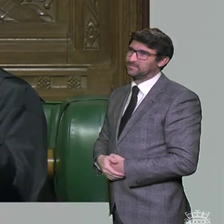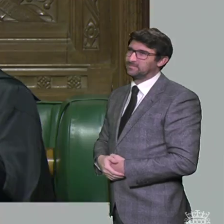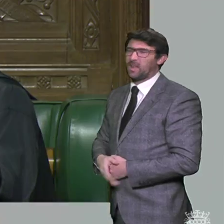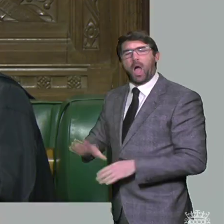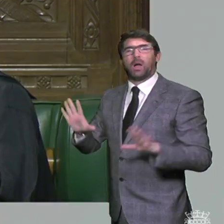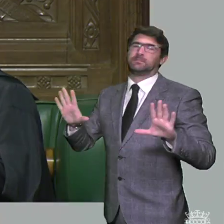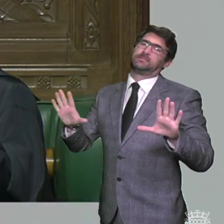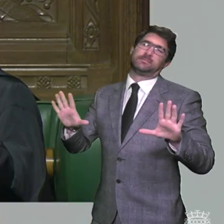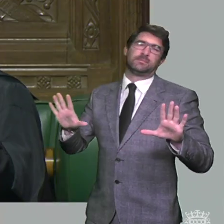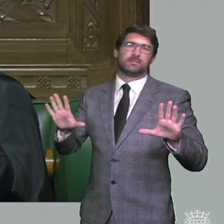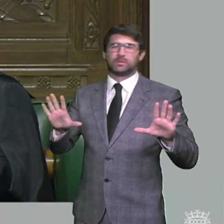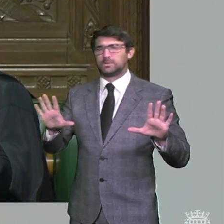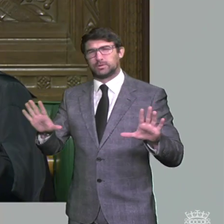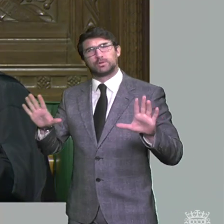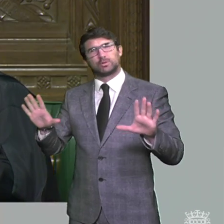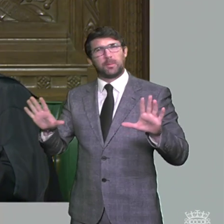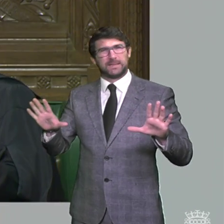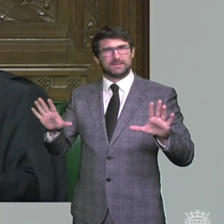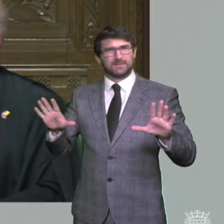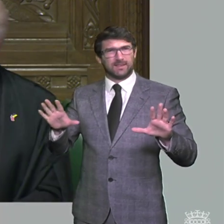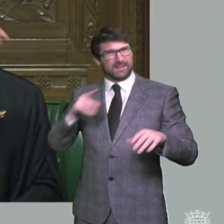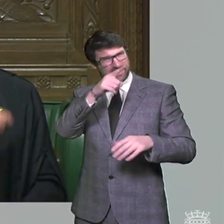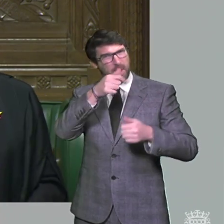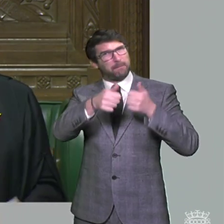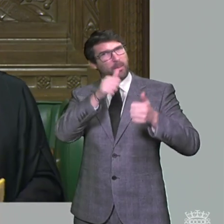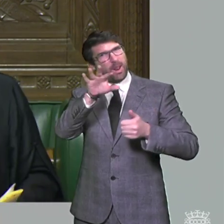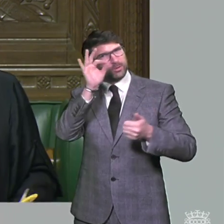I call James Grundy. Order. I must say he is obviously a most popular choice.